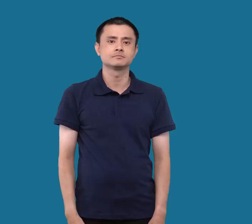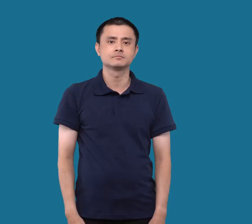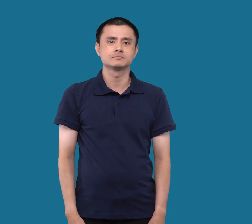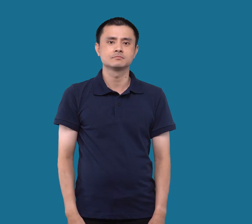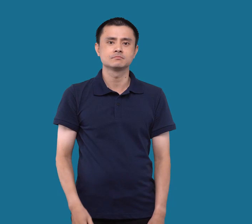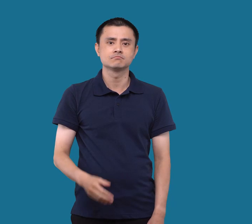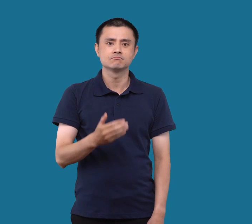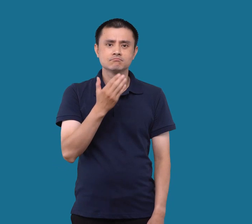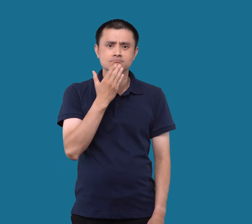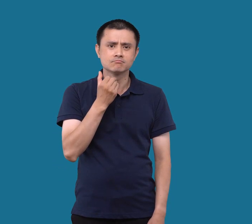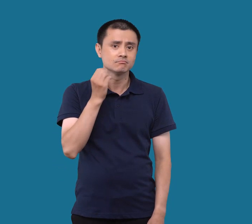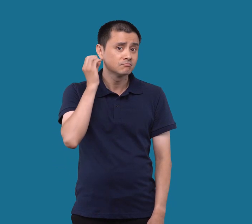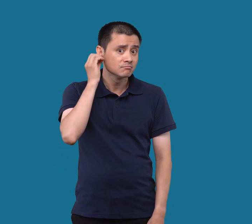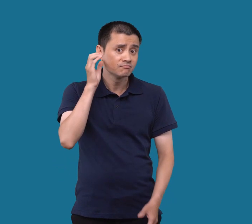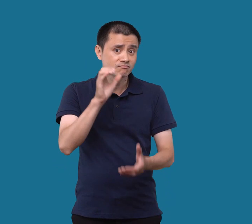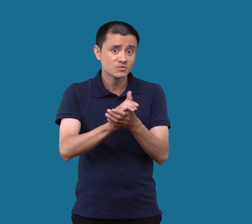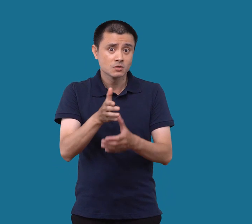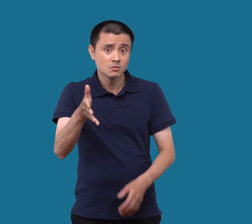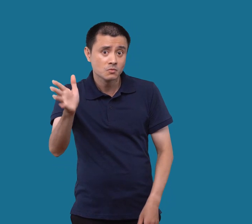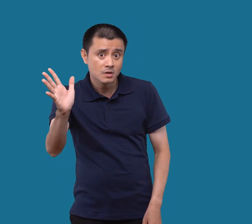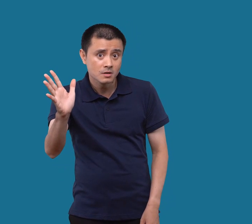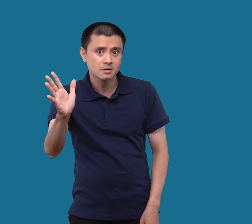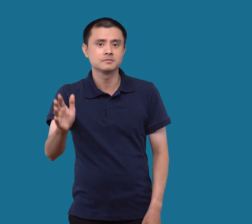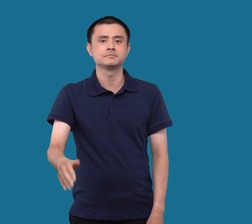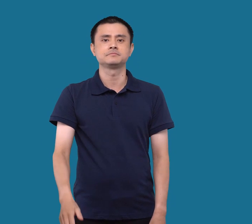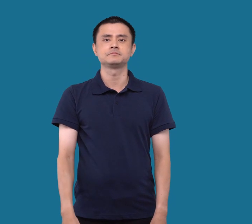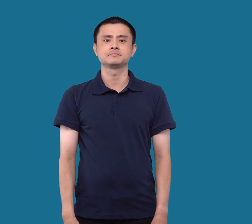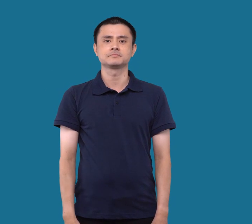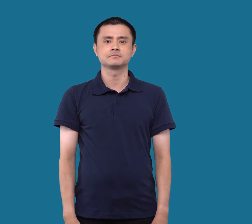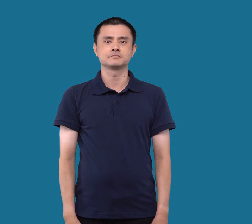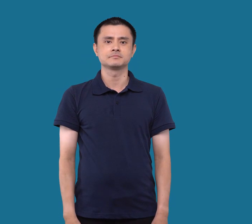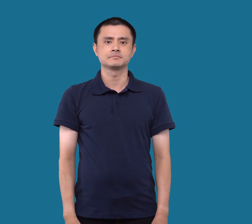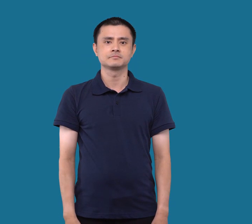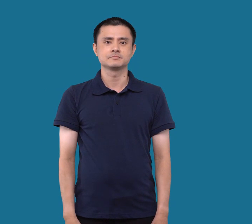anh vợ